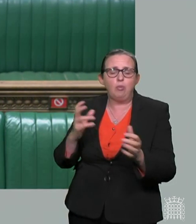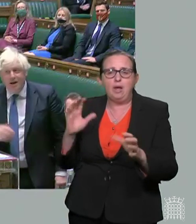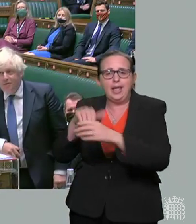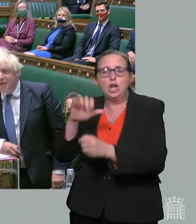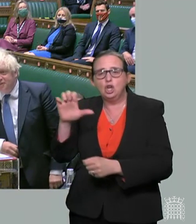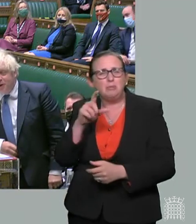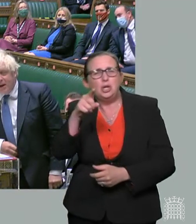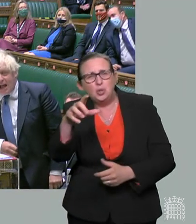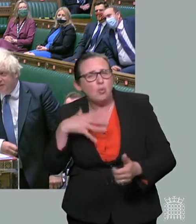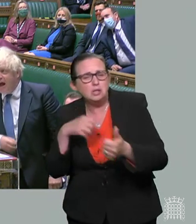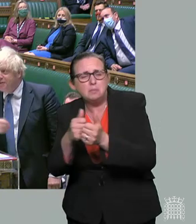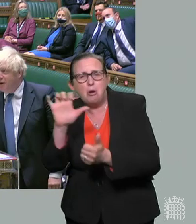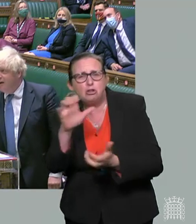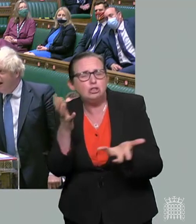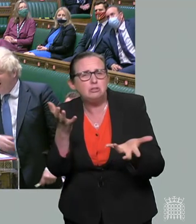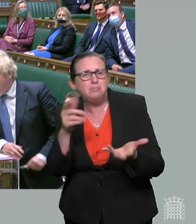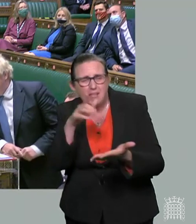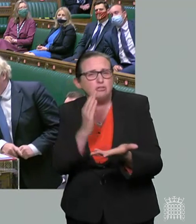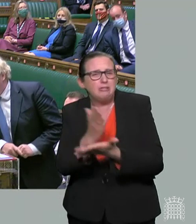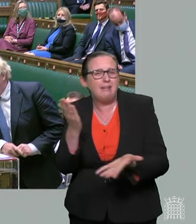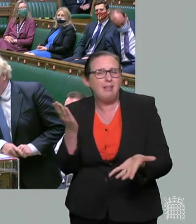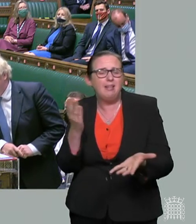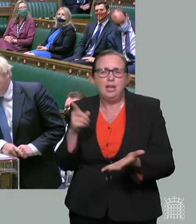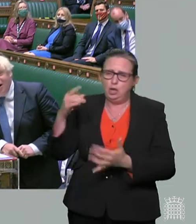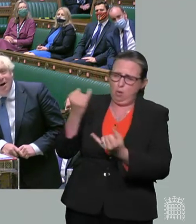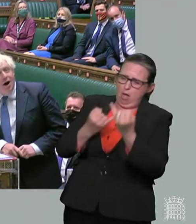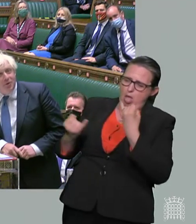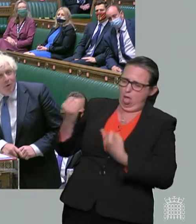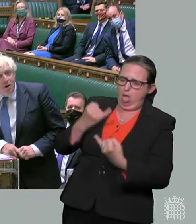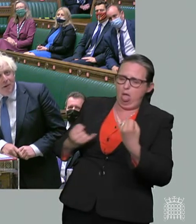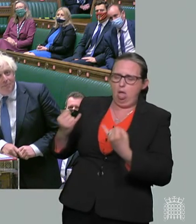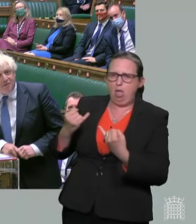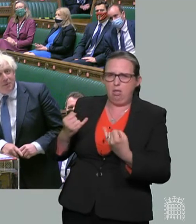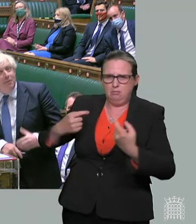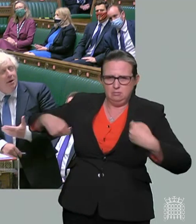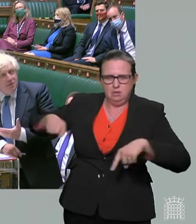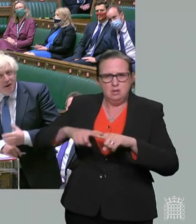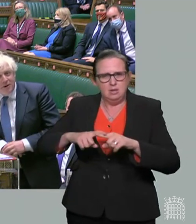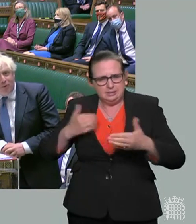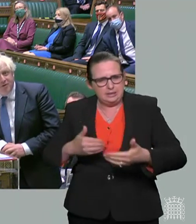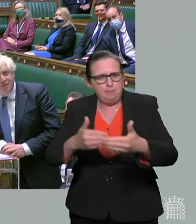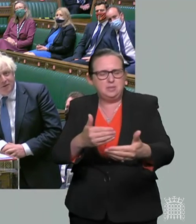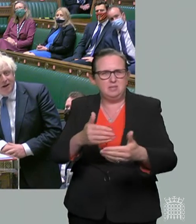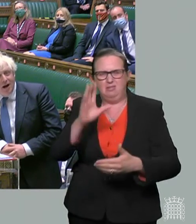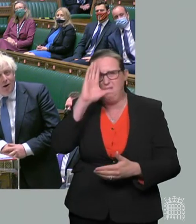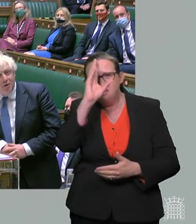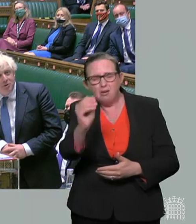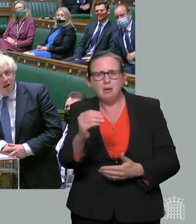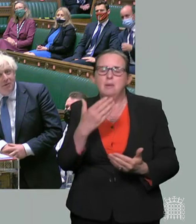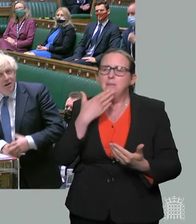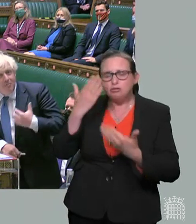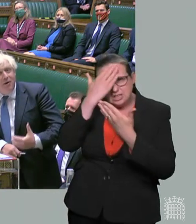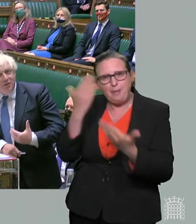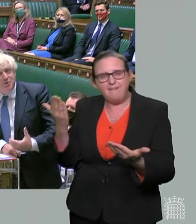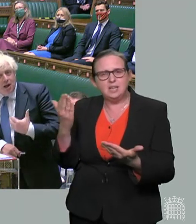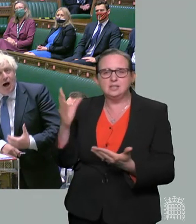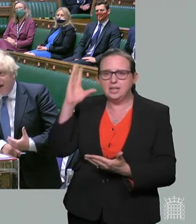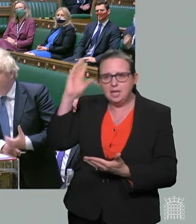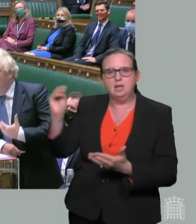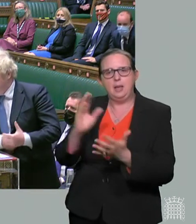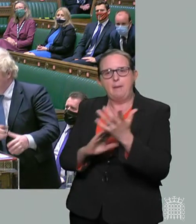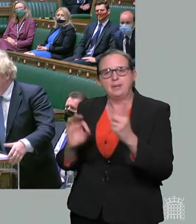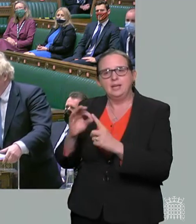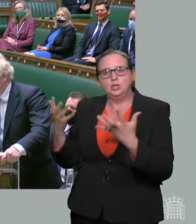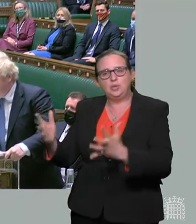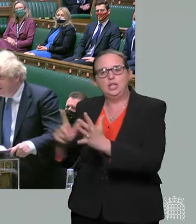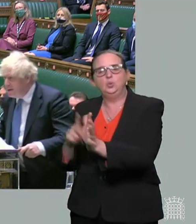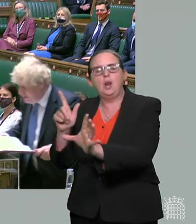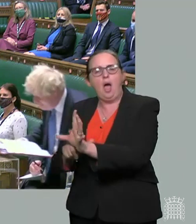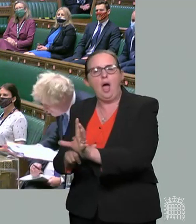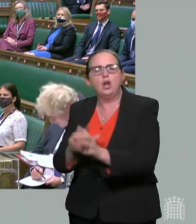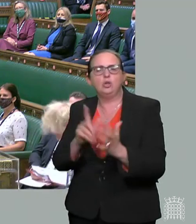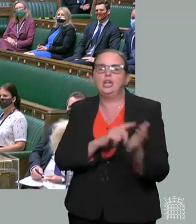That is the reality. As for his criticism of the road map, I respectfully point out to the honourable Gentleman that the month is July, not January.